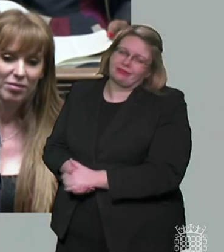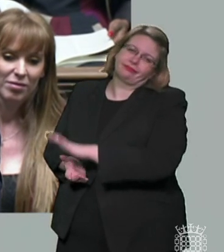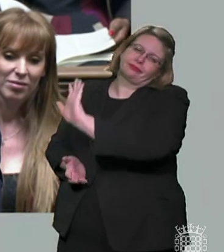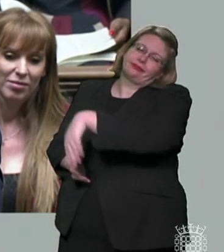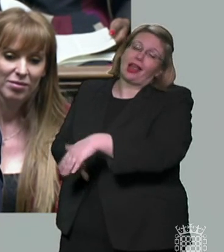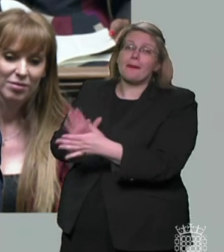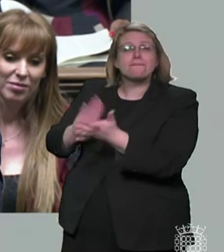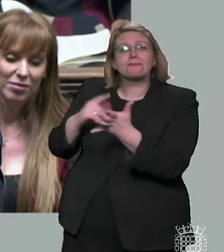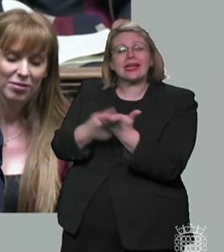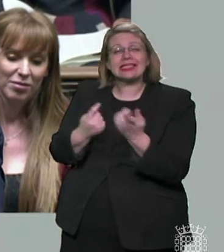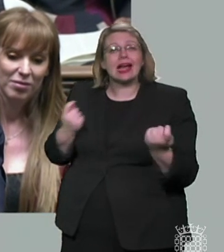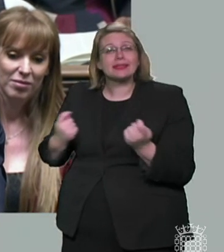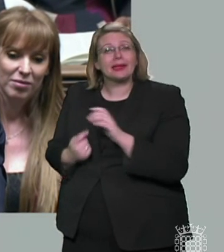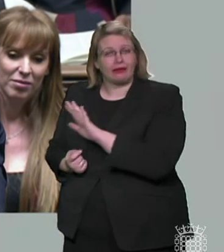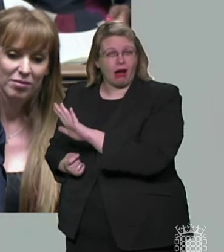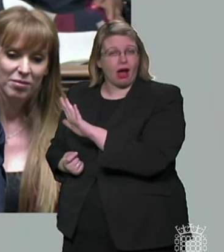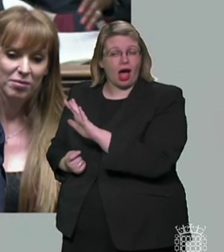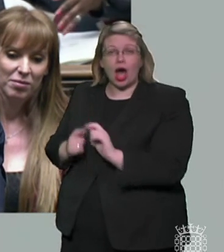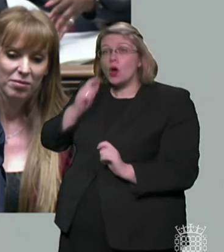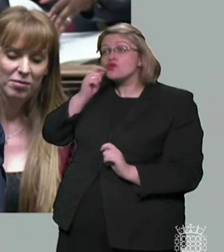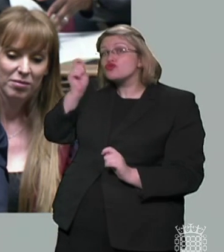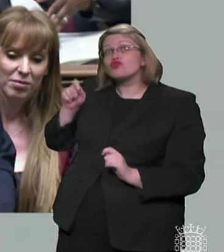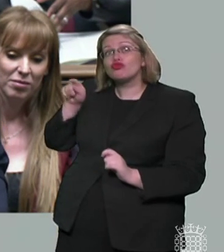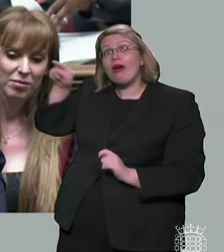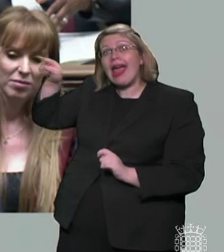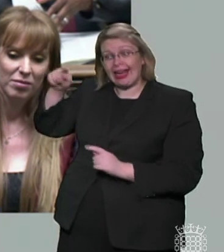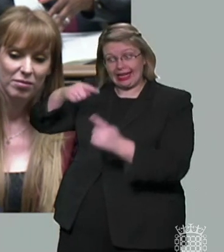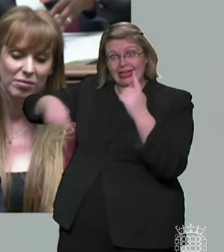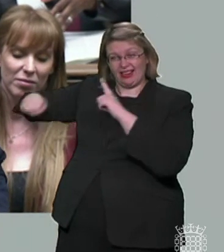The Ukrainian people are fighting for democracy.